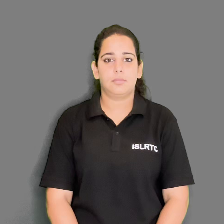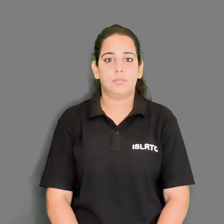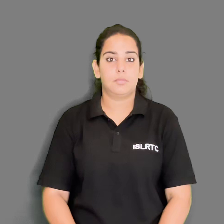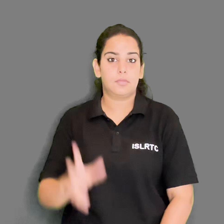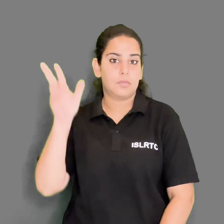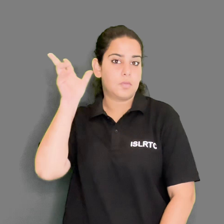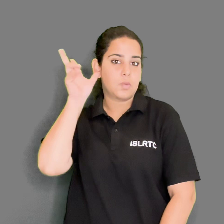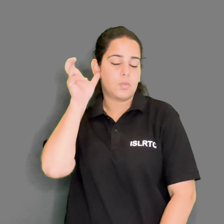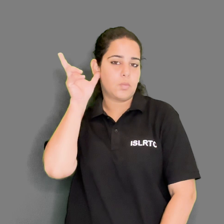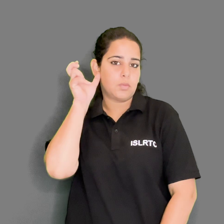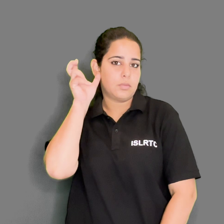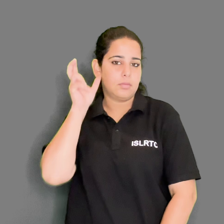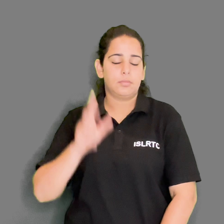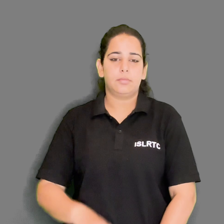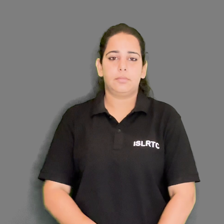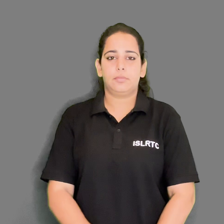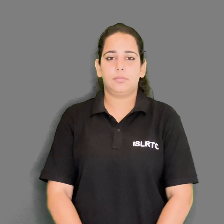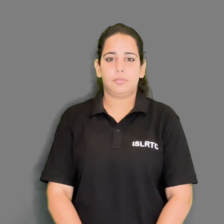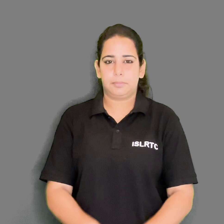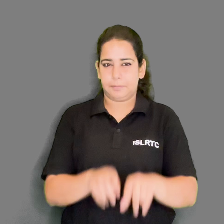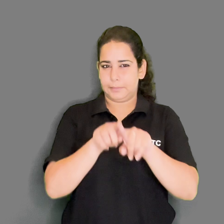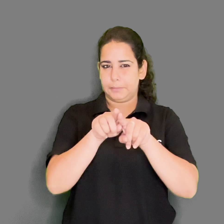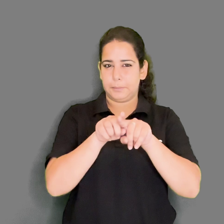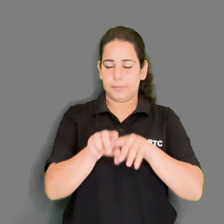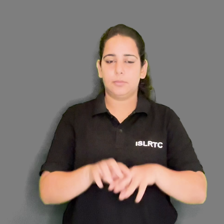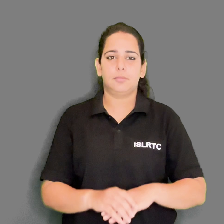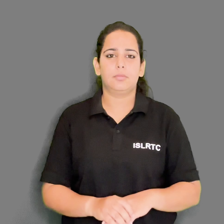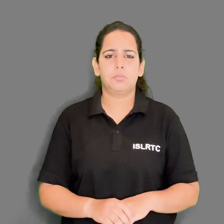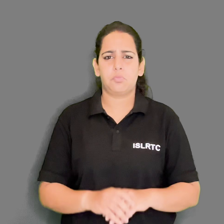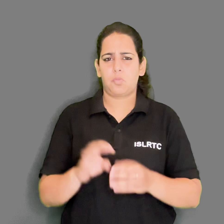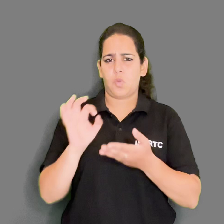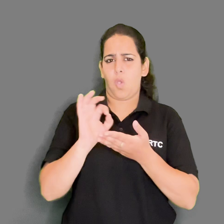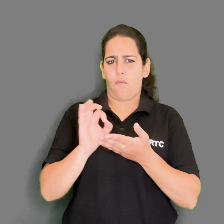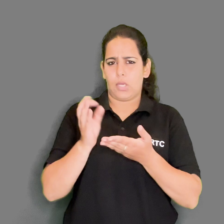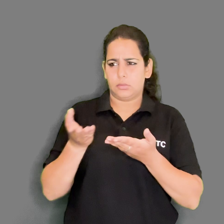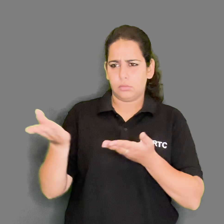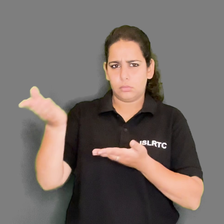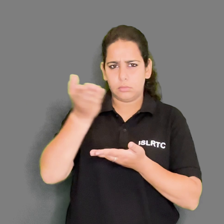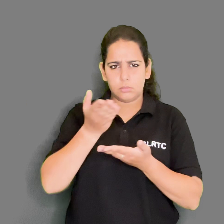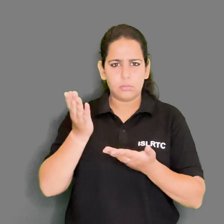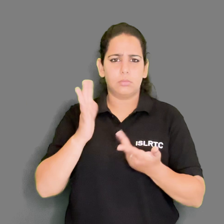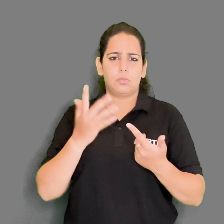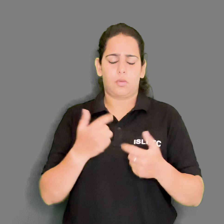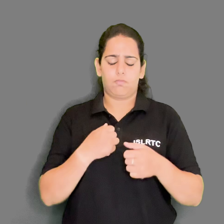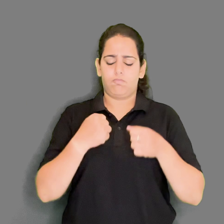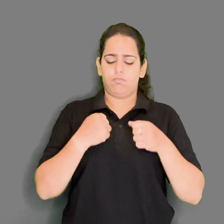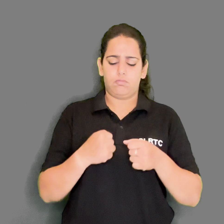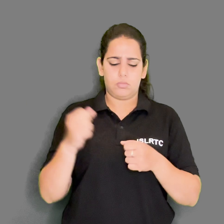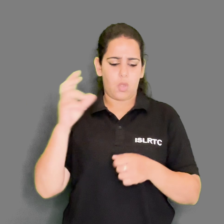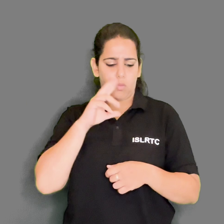Auditory Relating to the sense of hearing